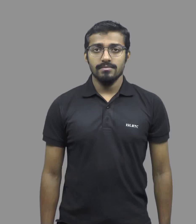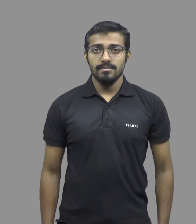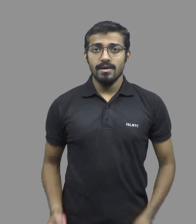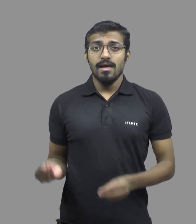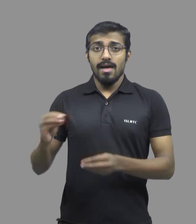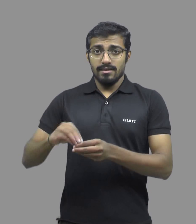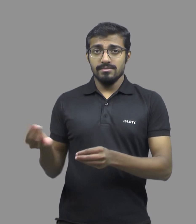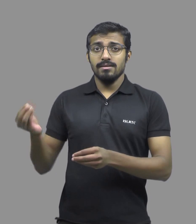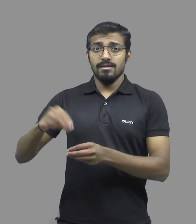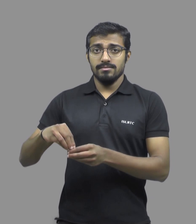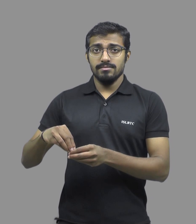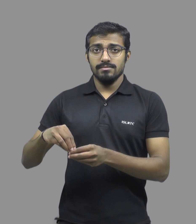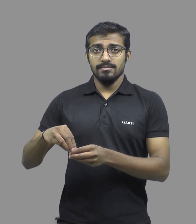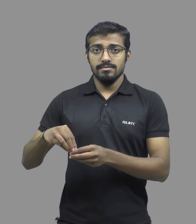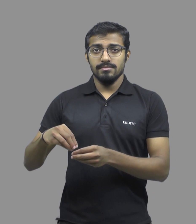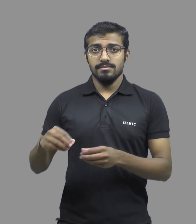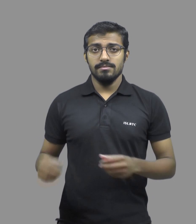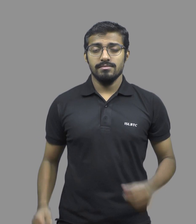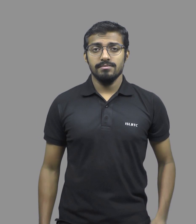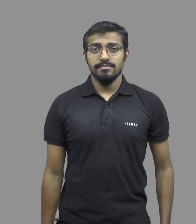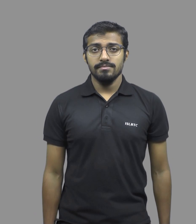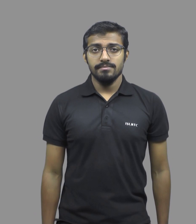Add More